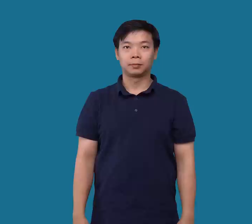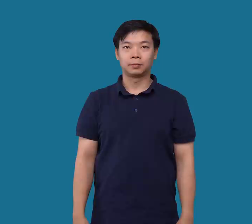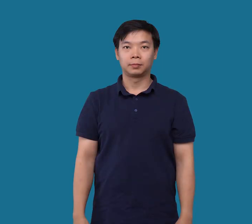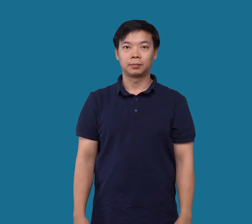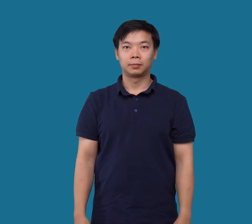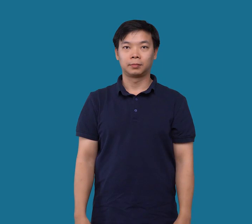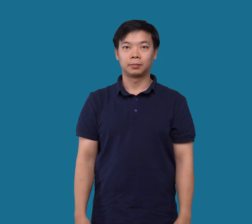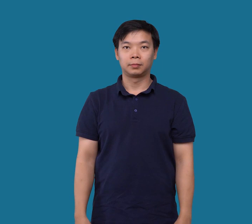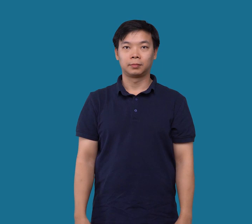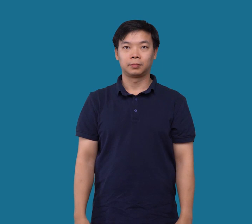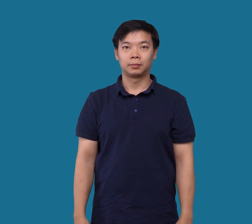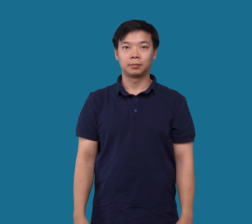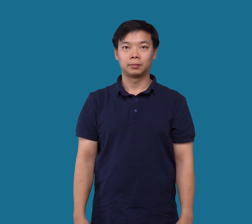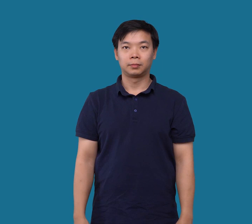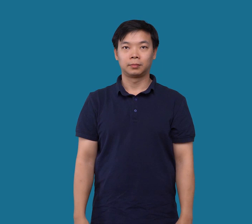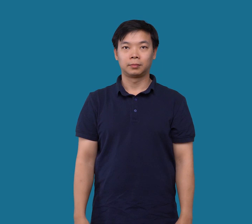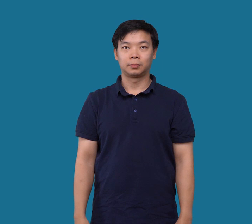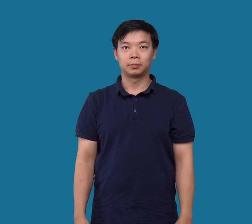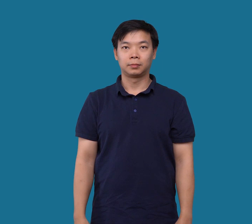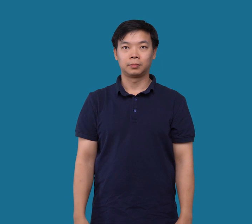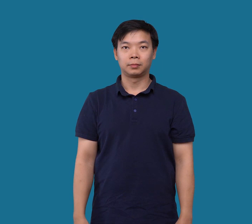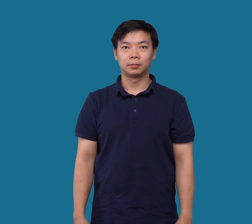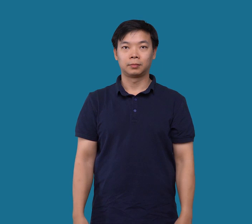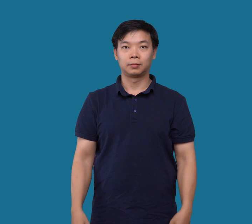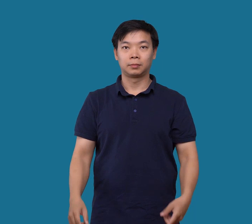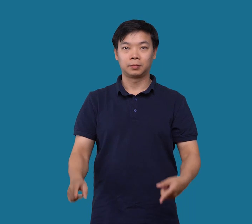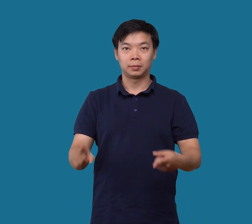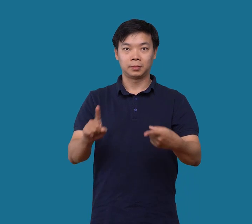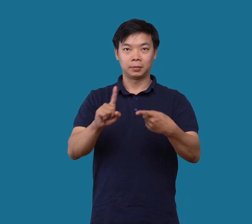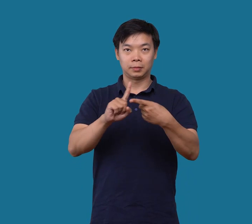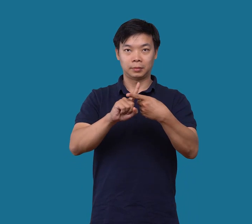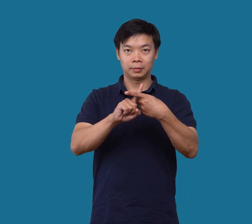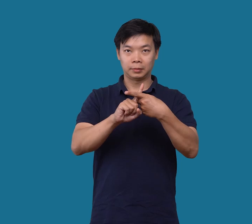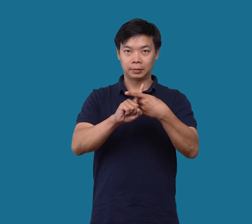giá trị